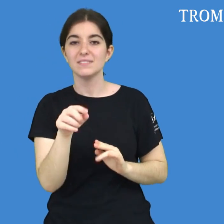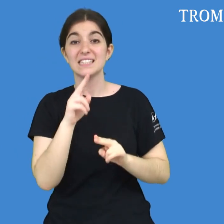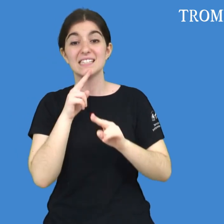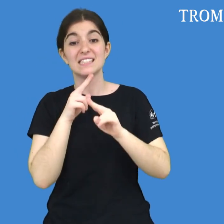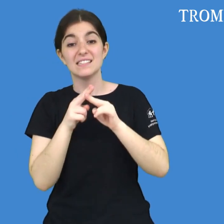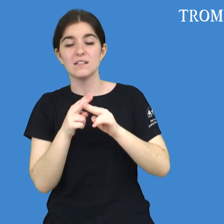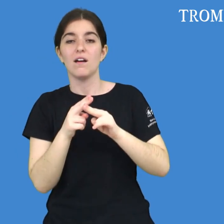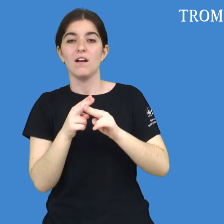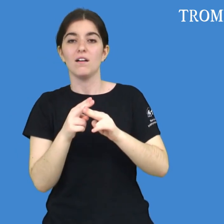nombre